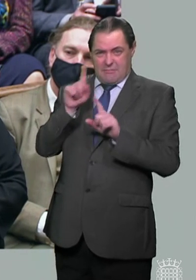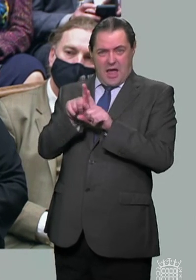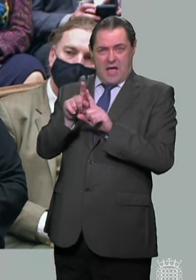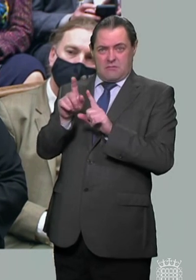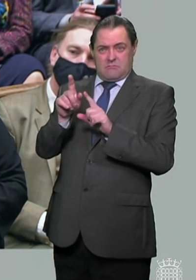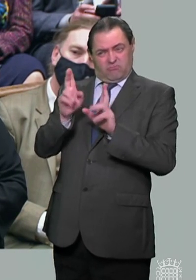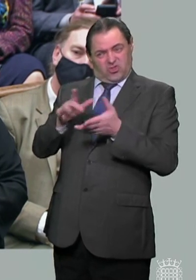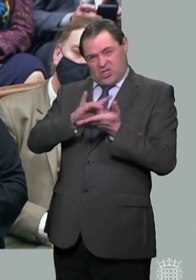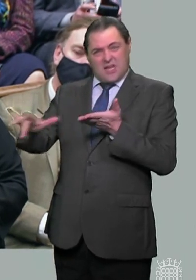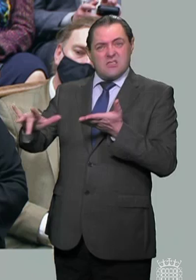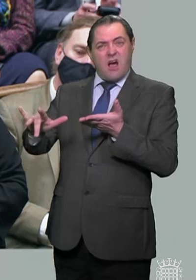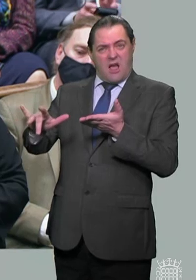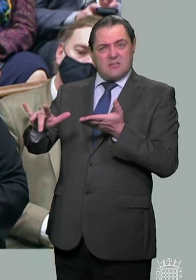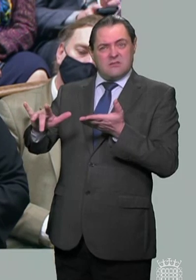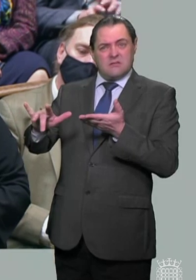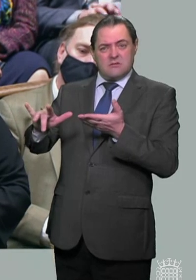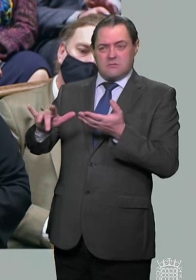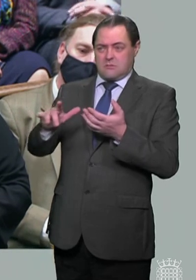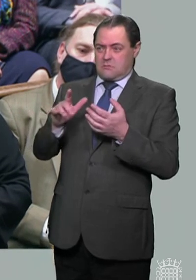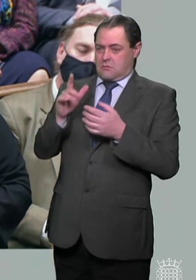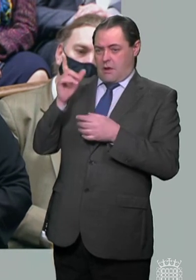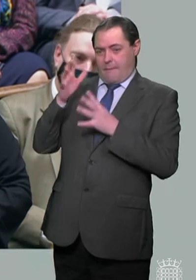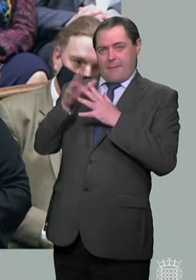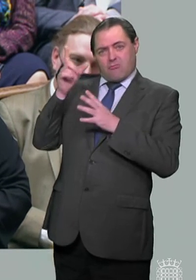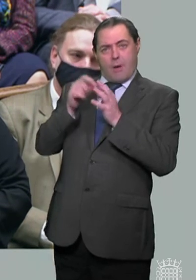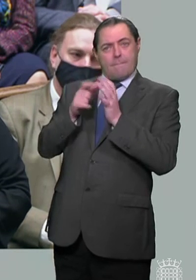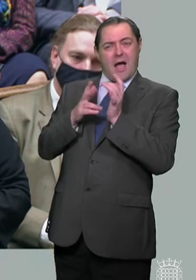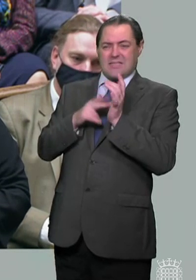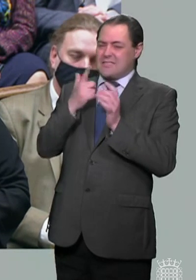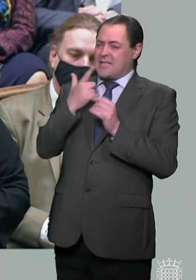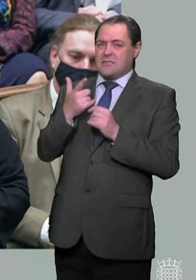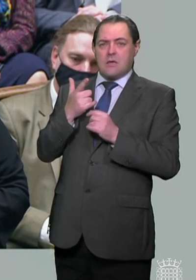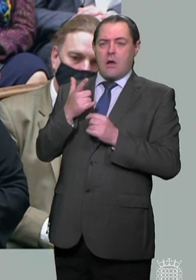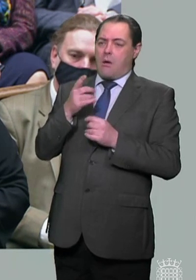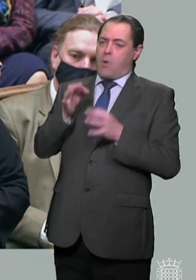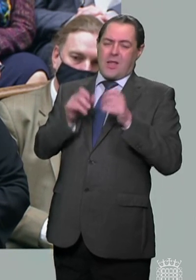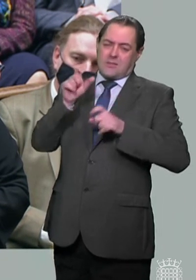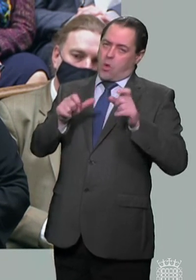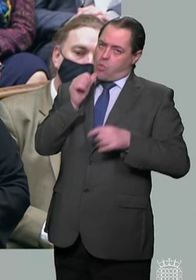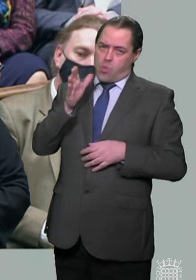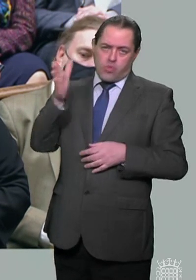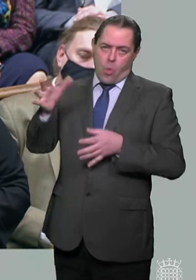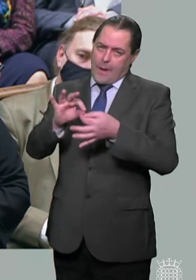In the face of these abuses, President Biden has decided that US diplomats will boycott the Beijing Olympics.